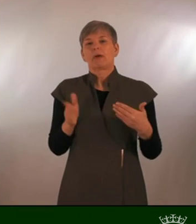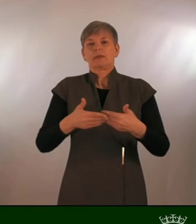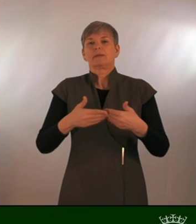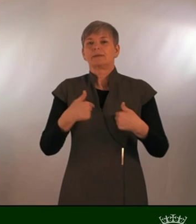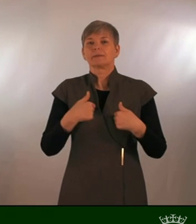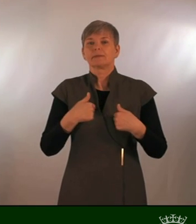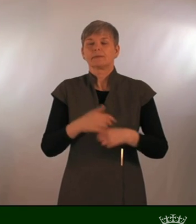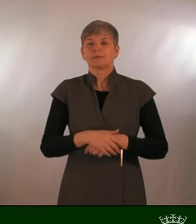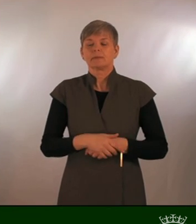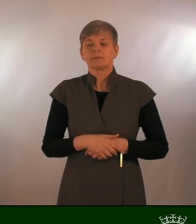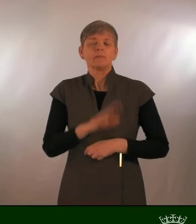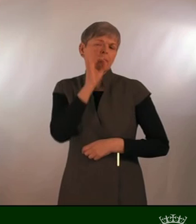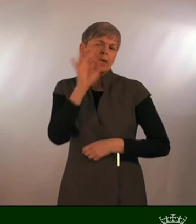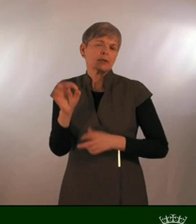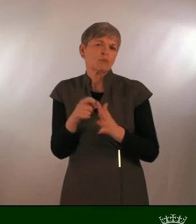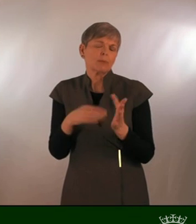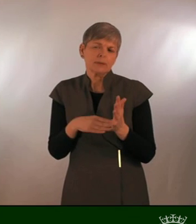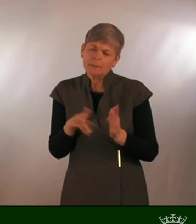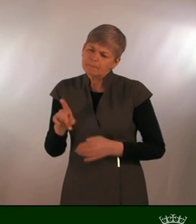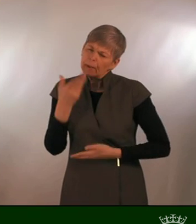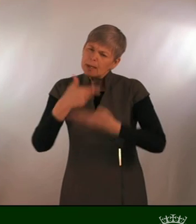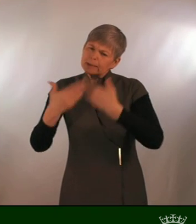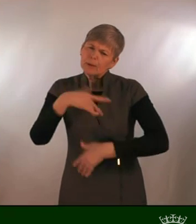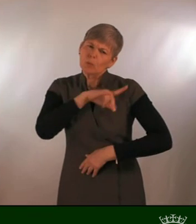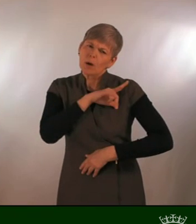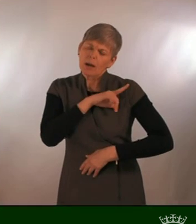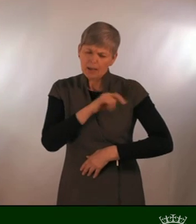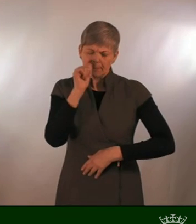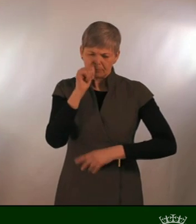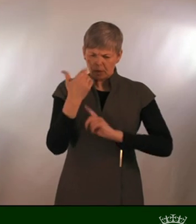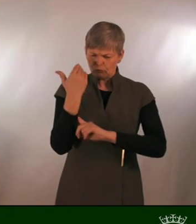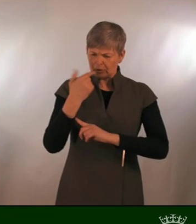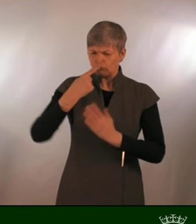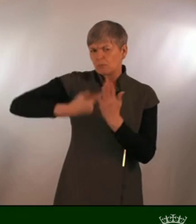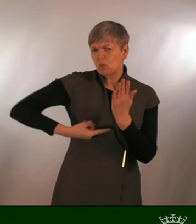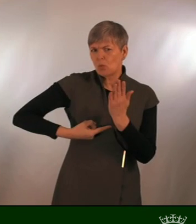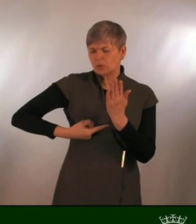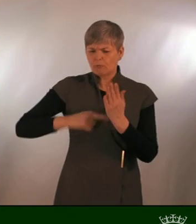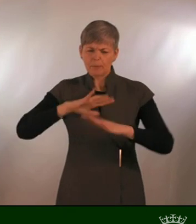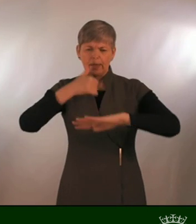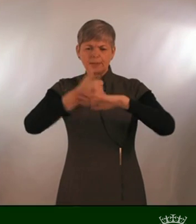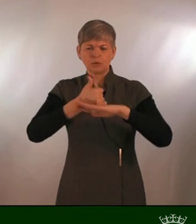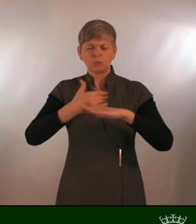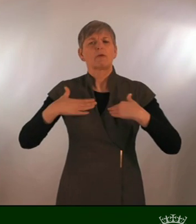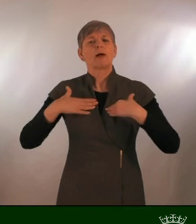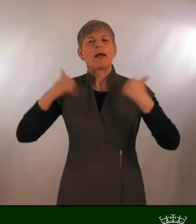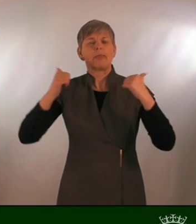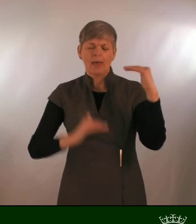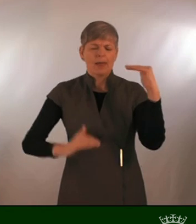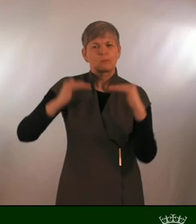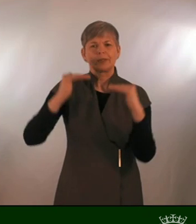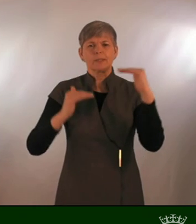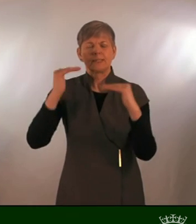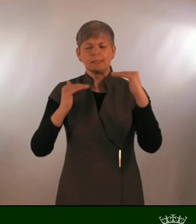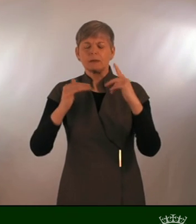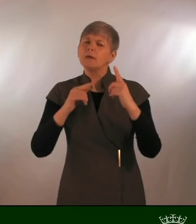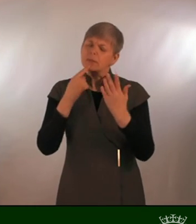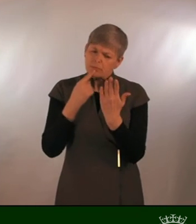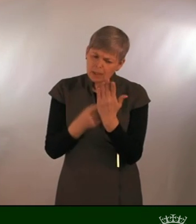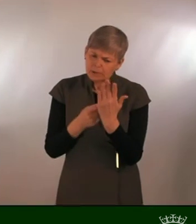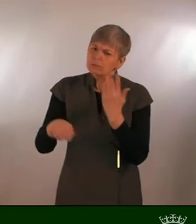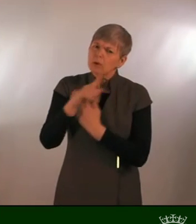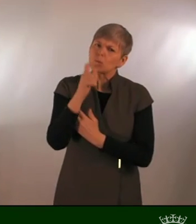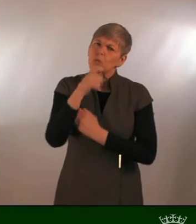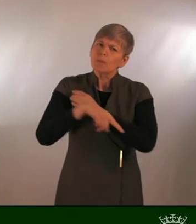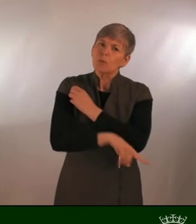Can the Prime Minister explain why, according to a report by the Institute of Health Equity, life expectancy has gone down for the poorest women in our society?